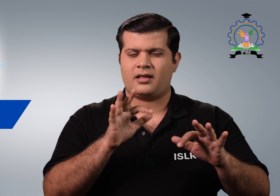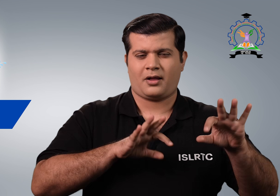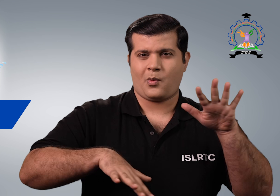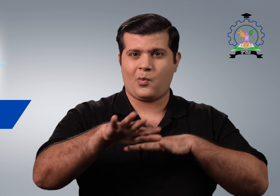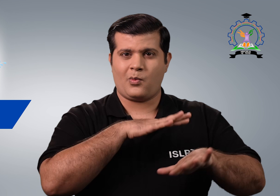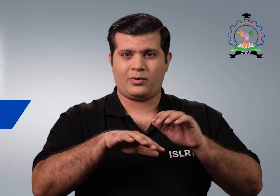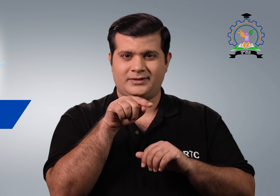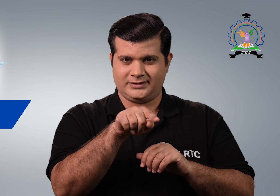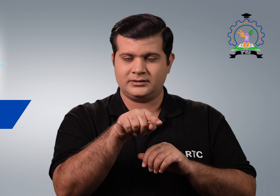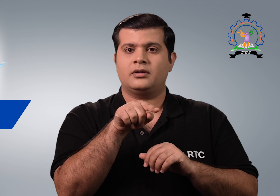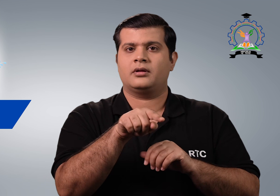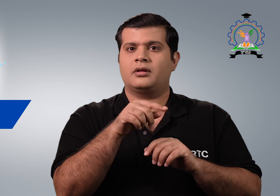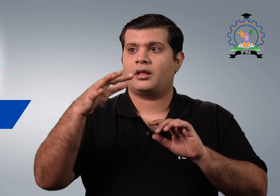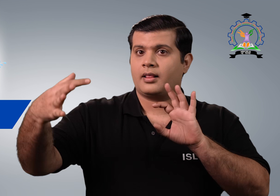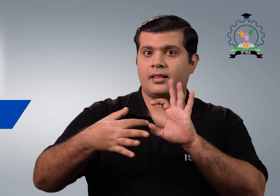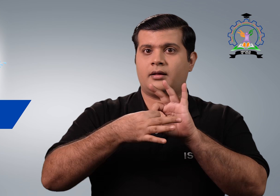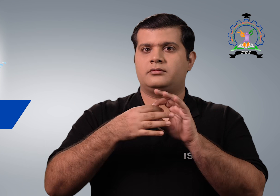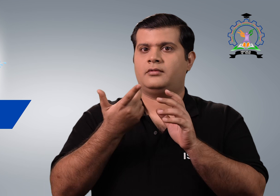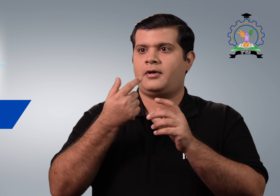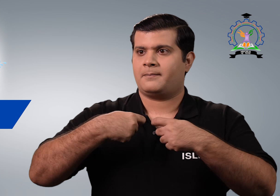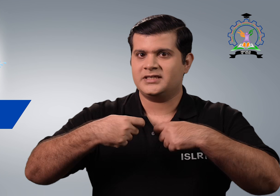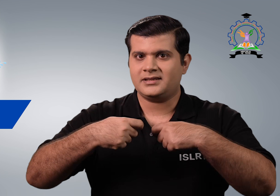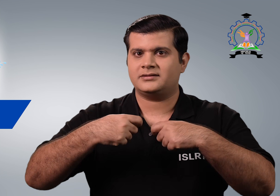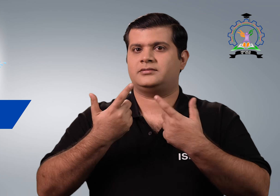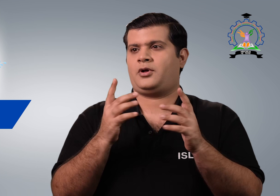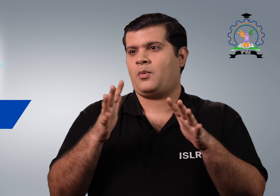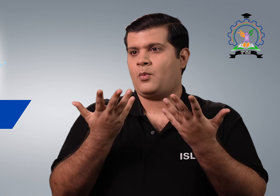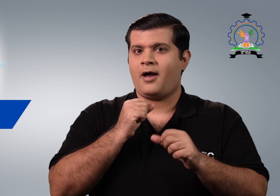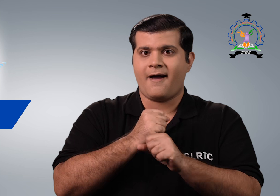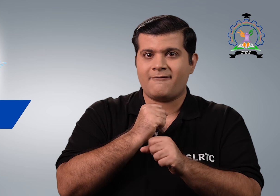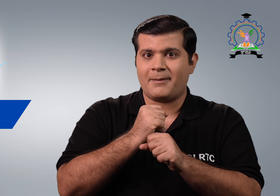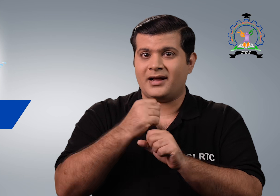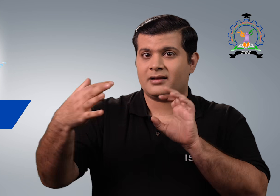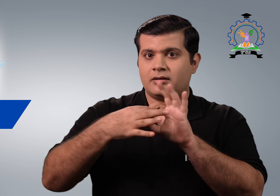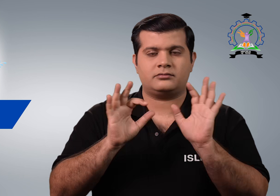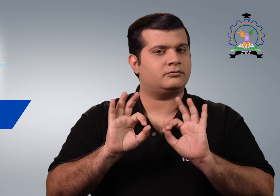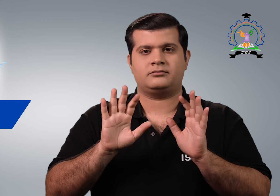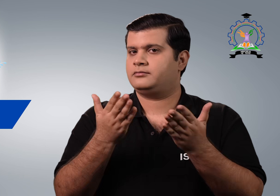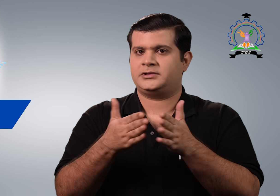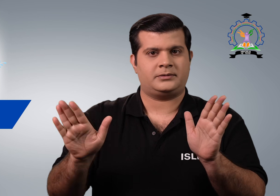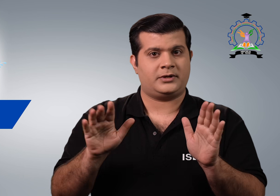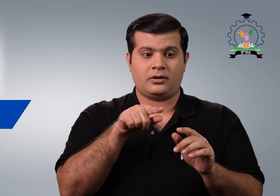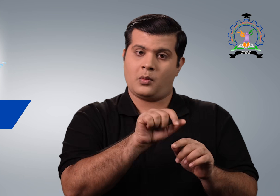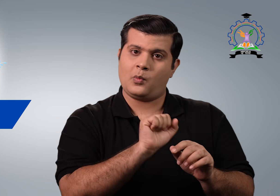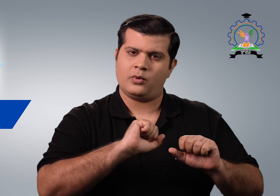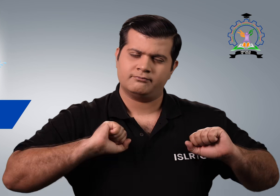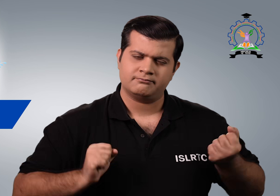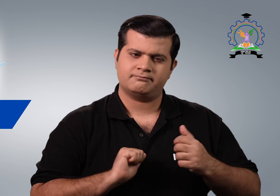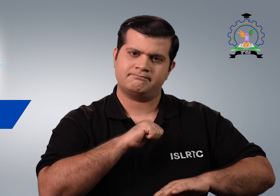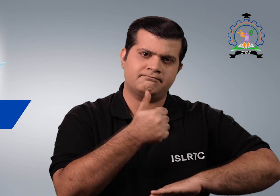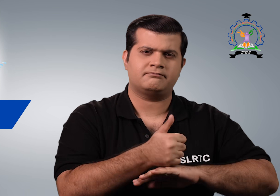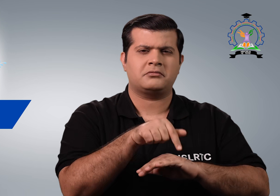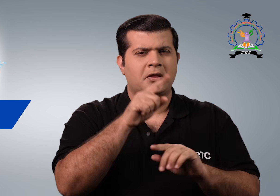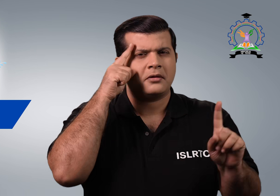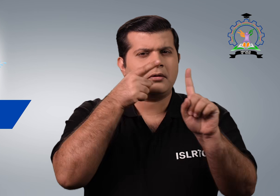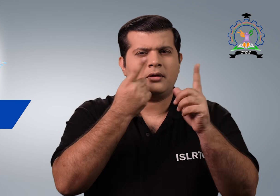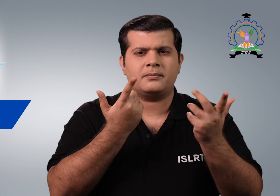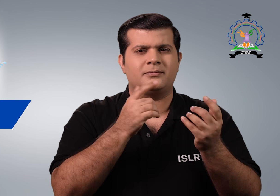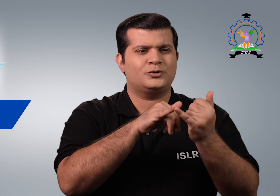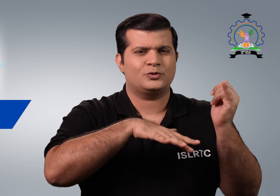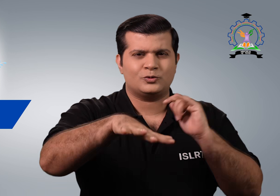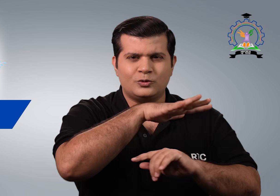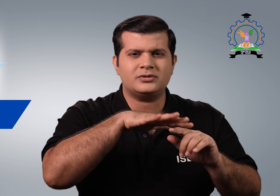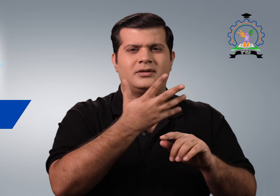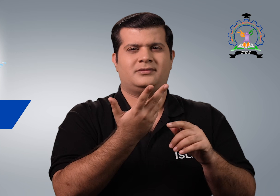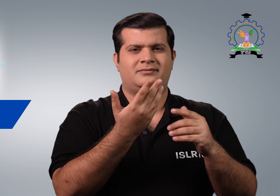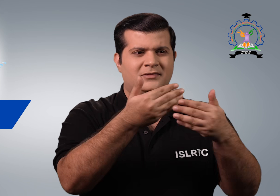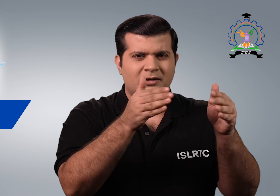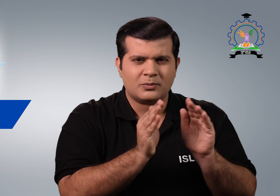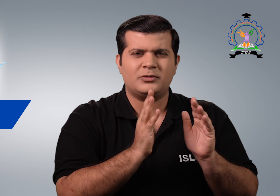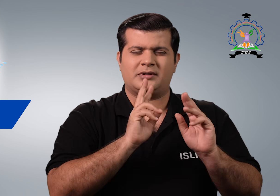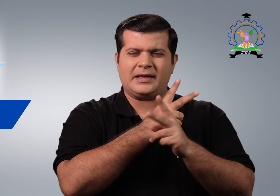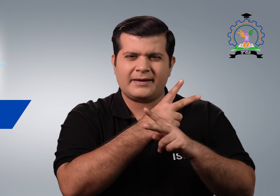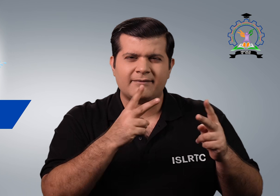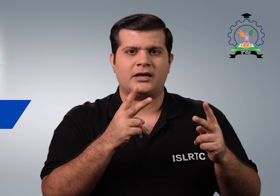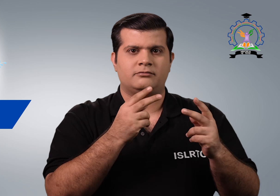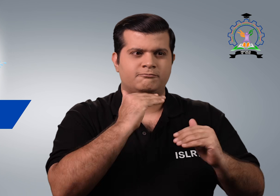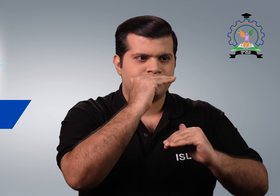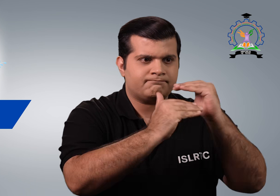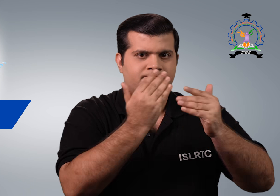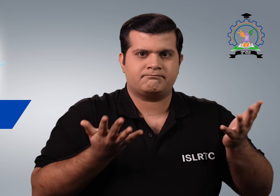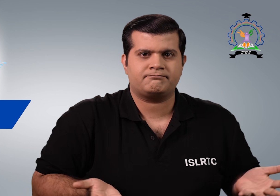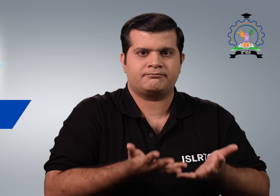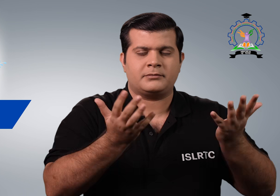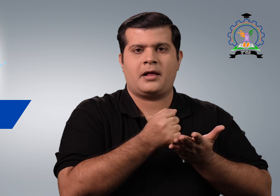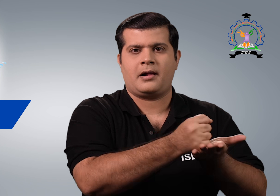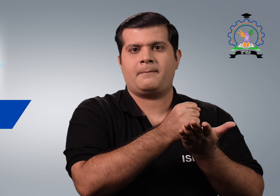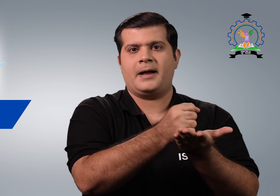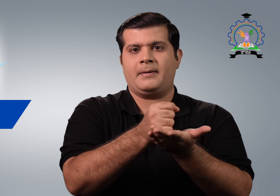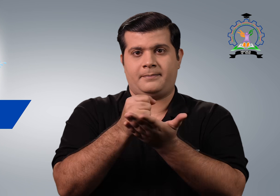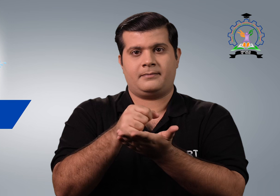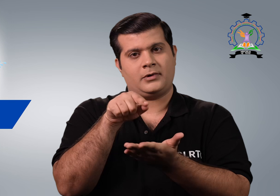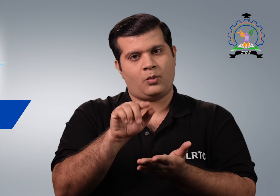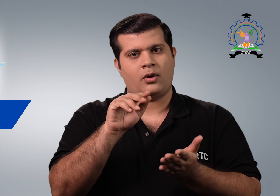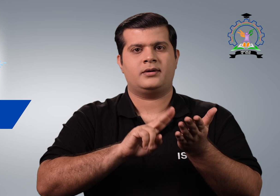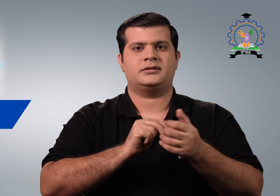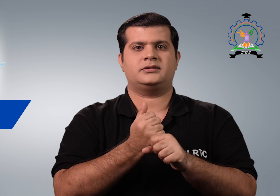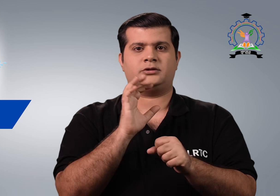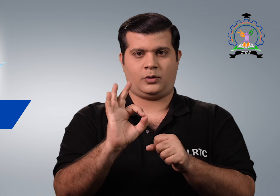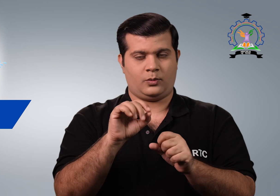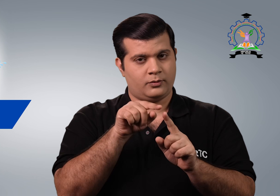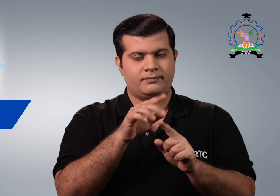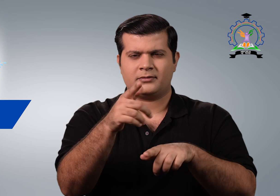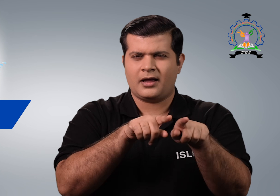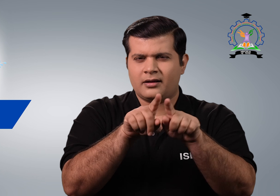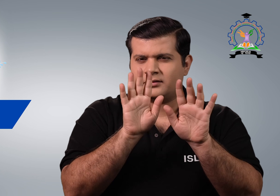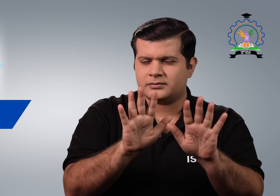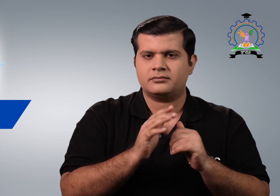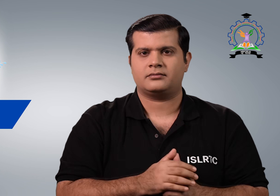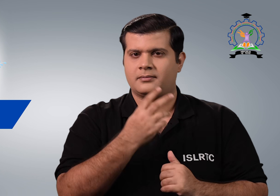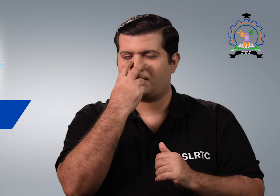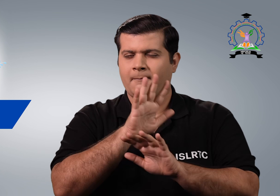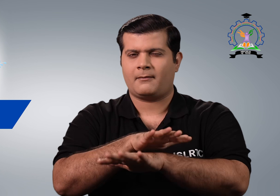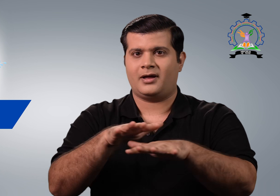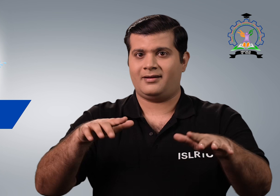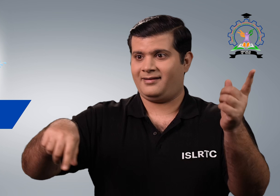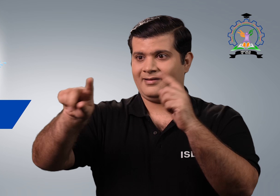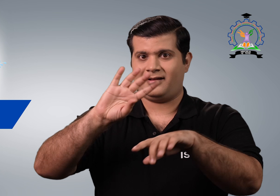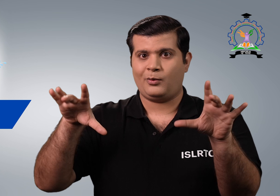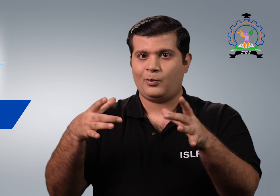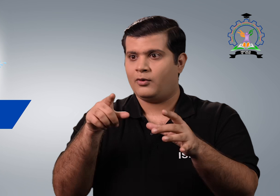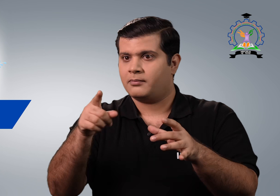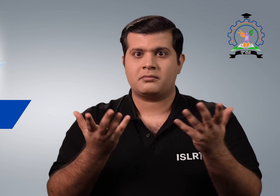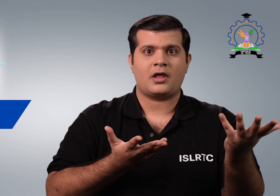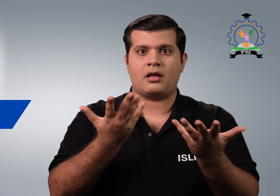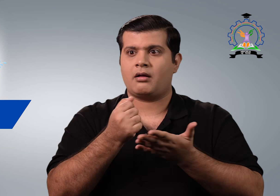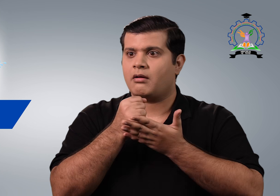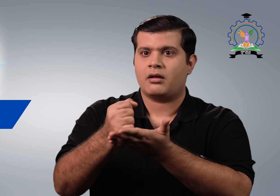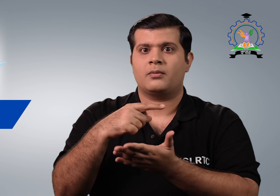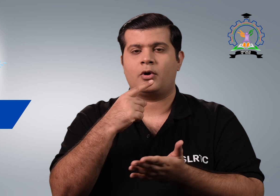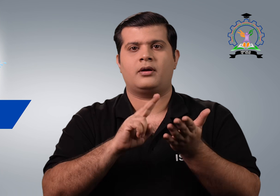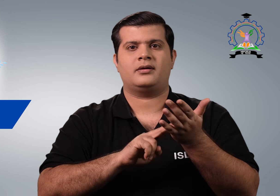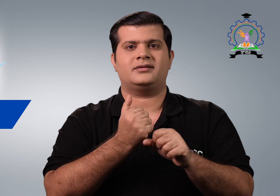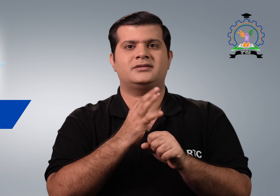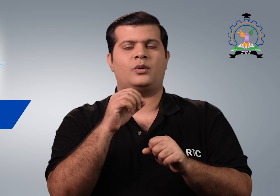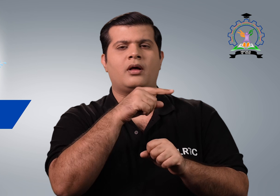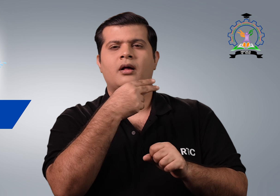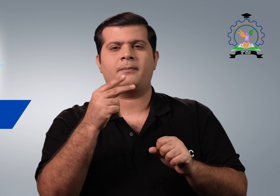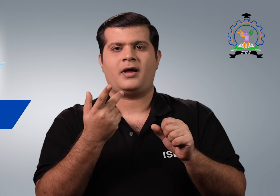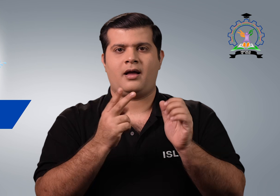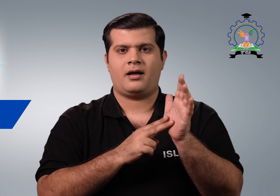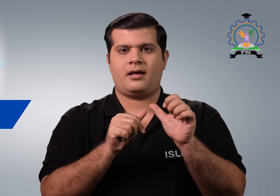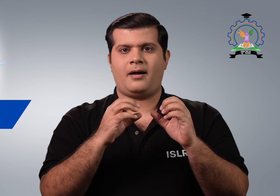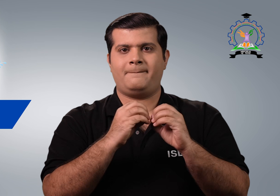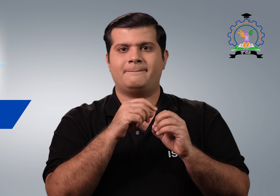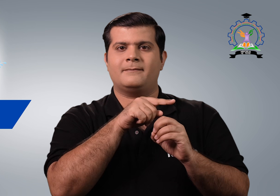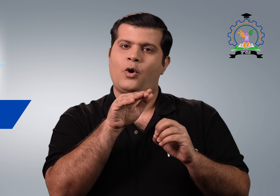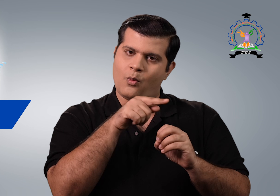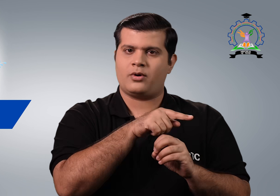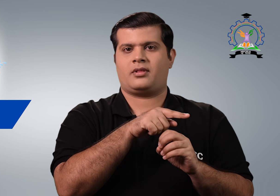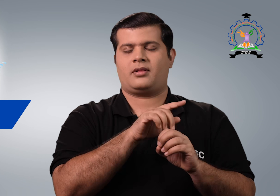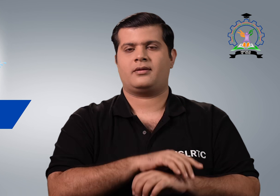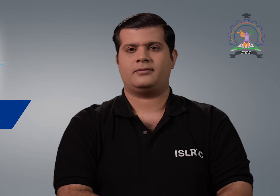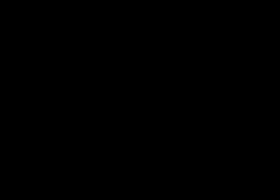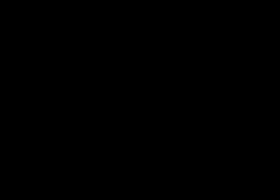An organization that operates independently from a government or a business and is typically non-profit and is usually set up with an aim to achieve public or social welfare goals. For example, National Association for the Blind (NAB) is an NGO which specifically focuses on helping blind individuals.